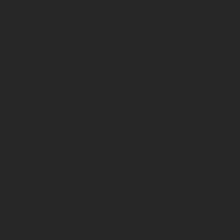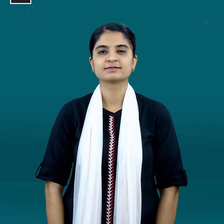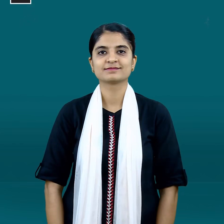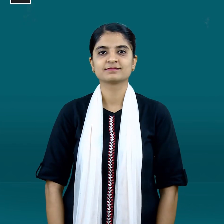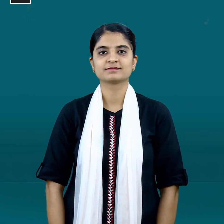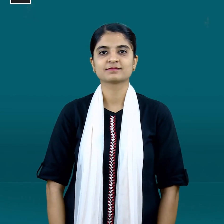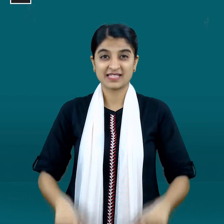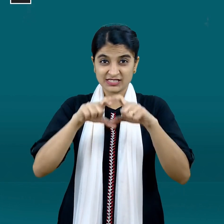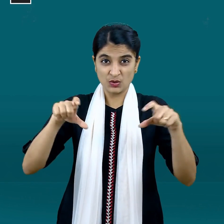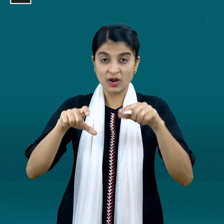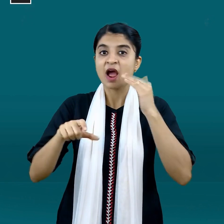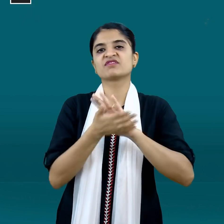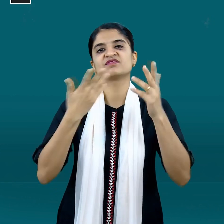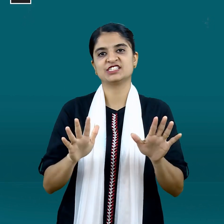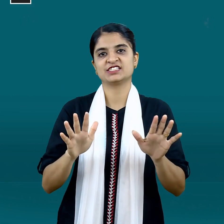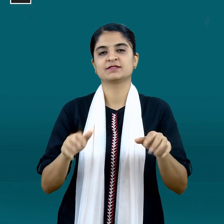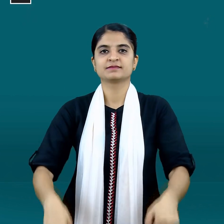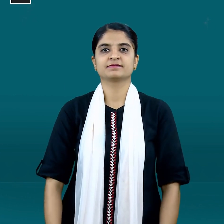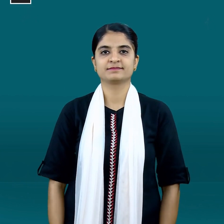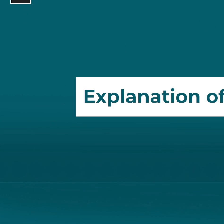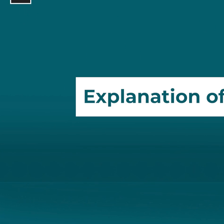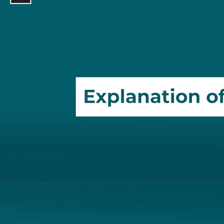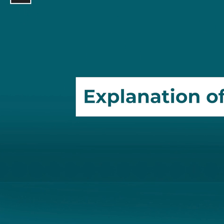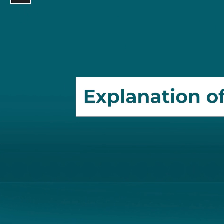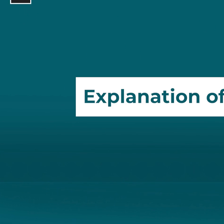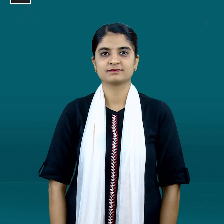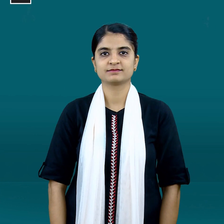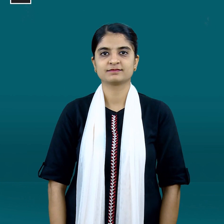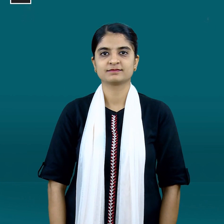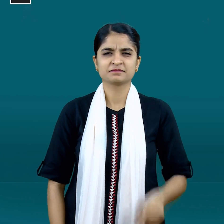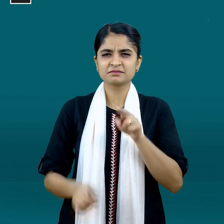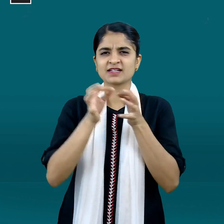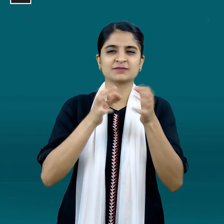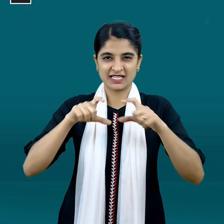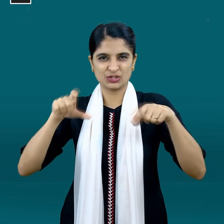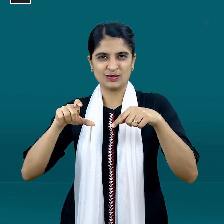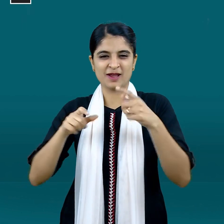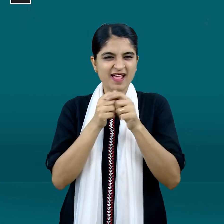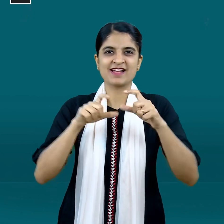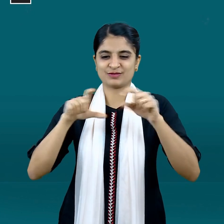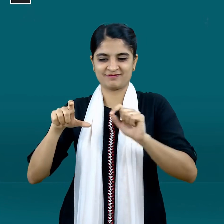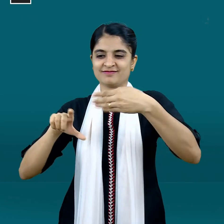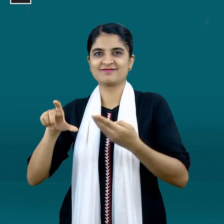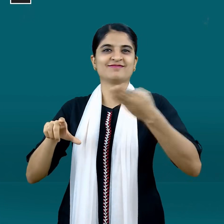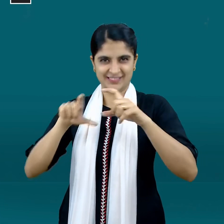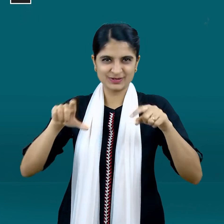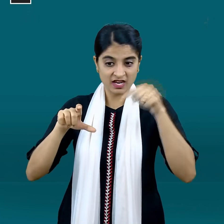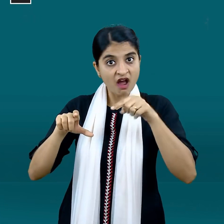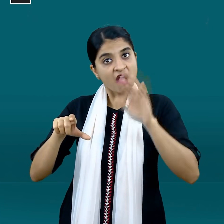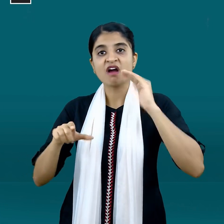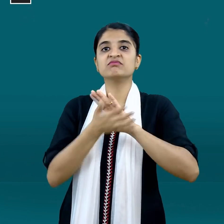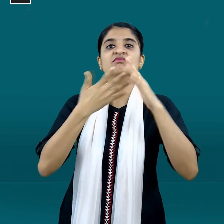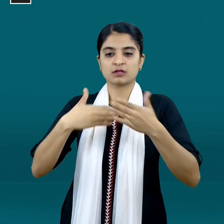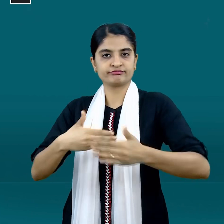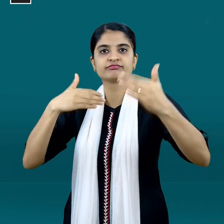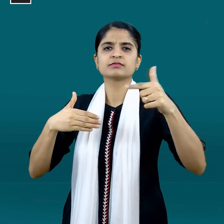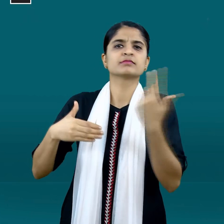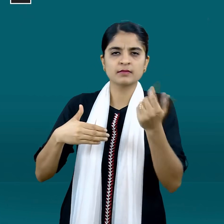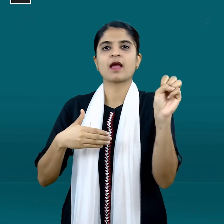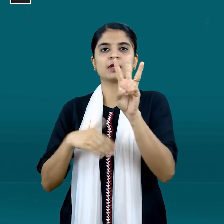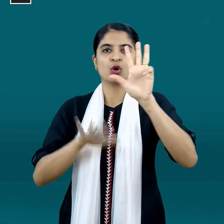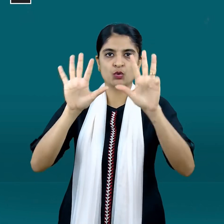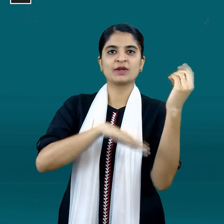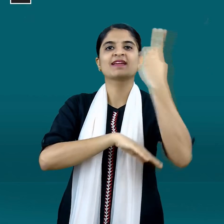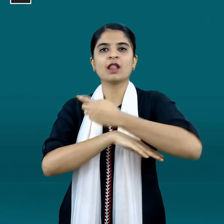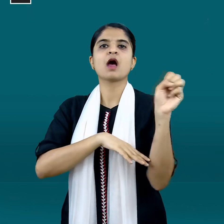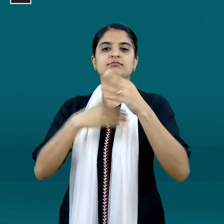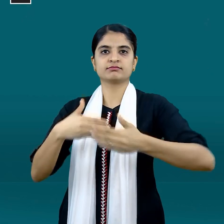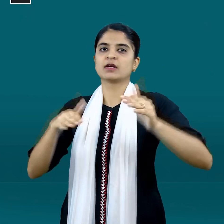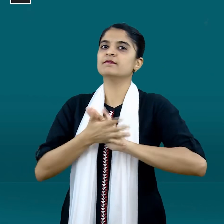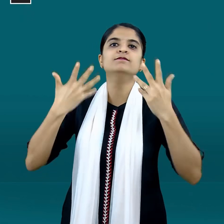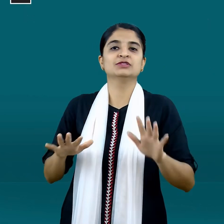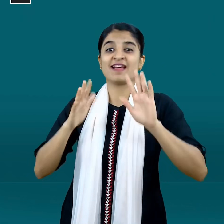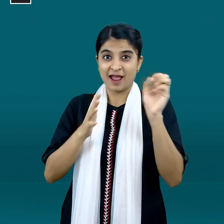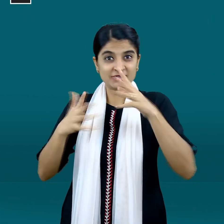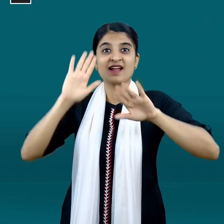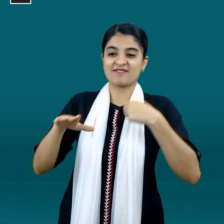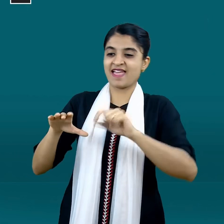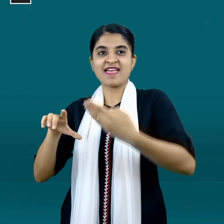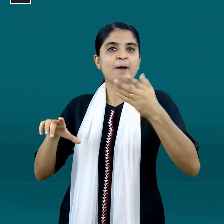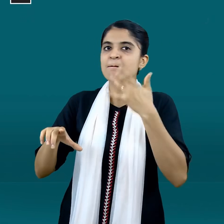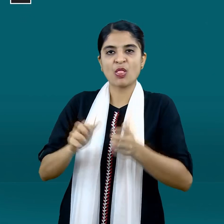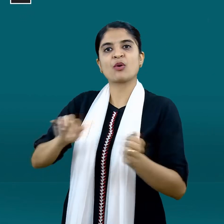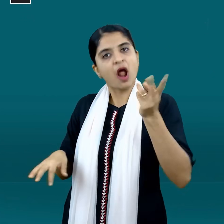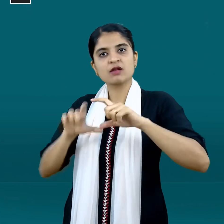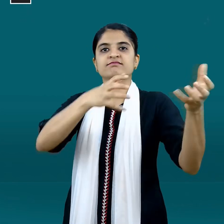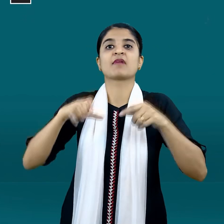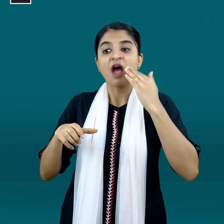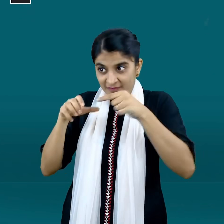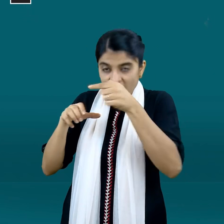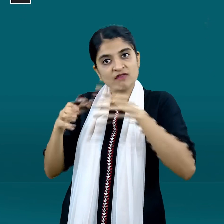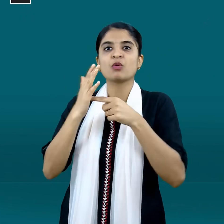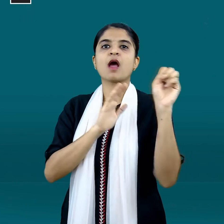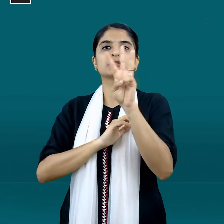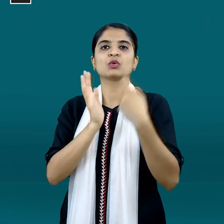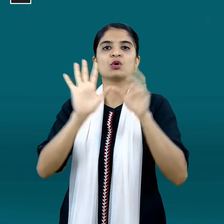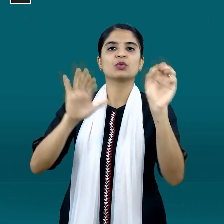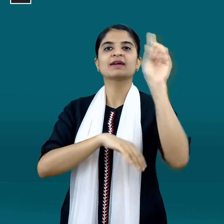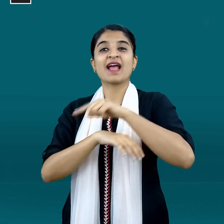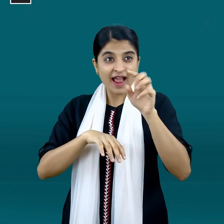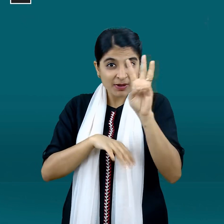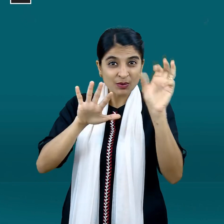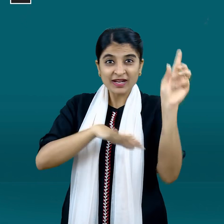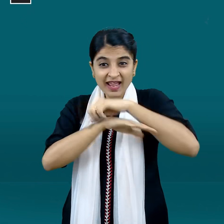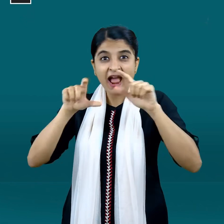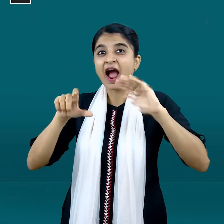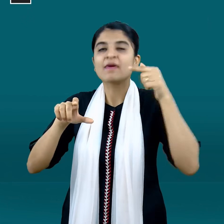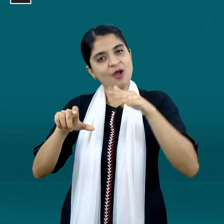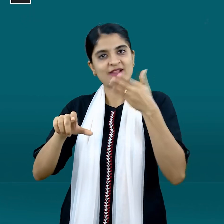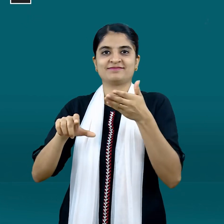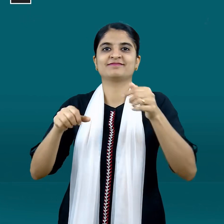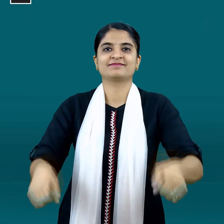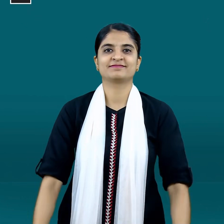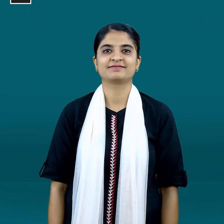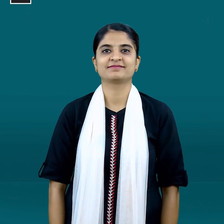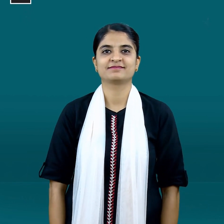Cheque Stale